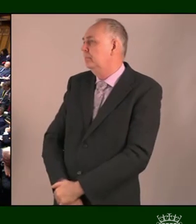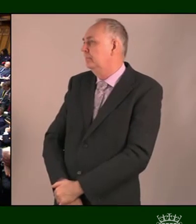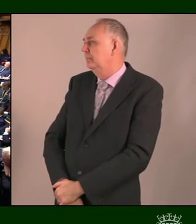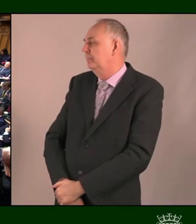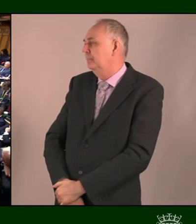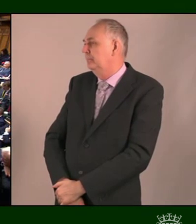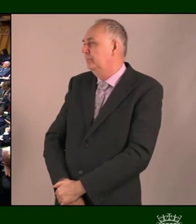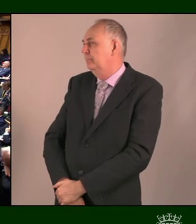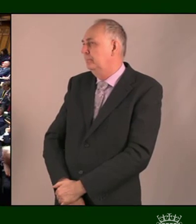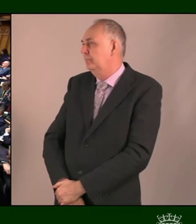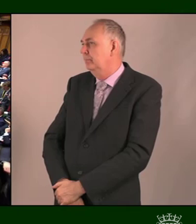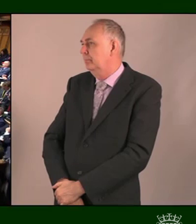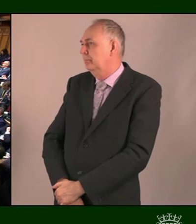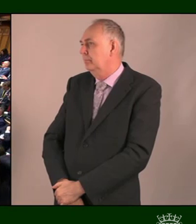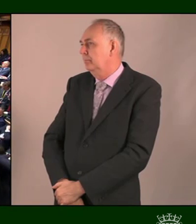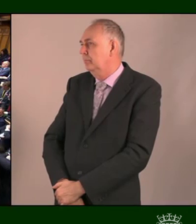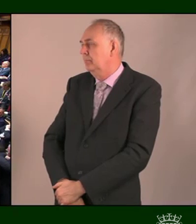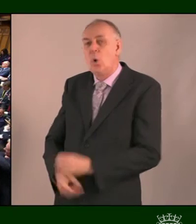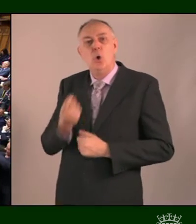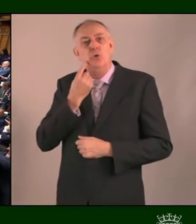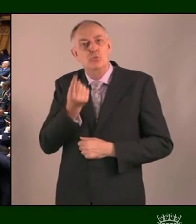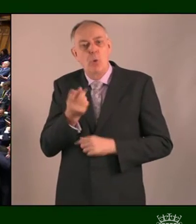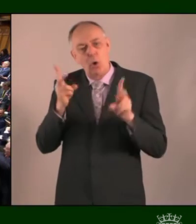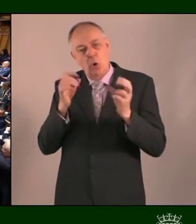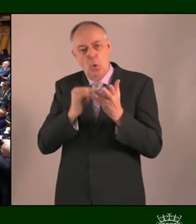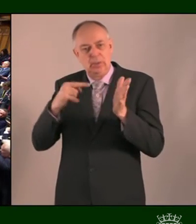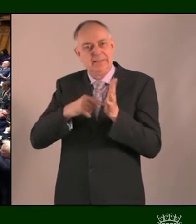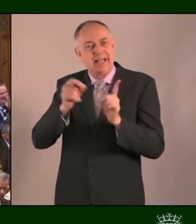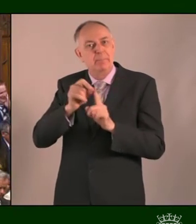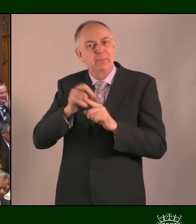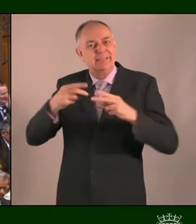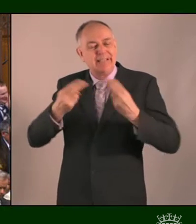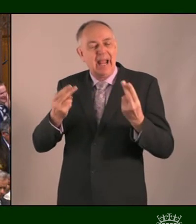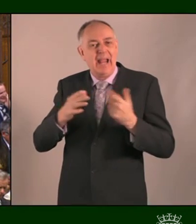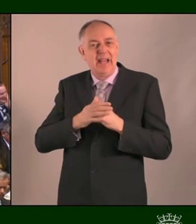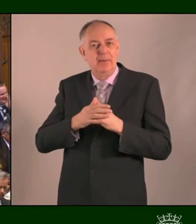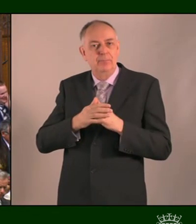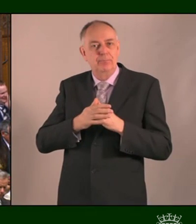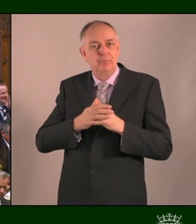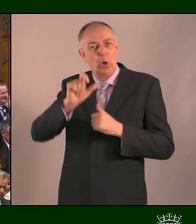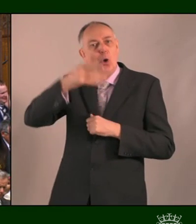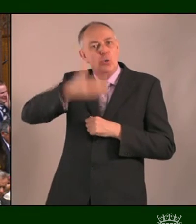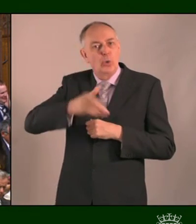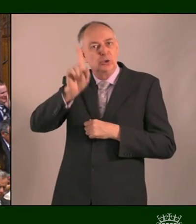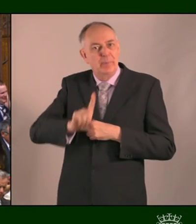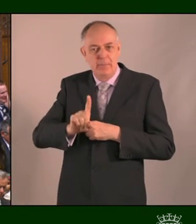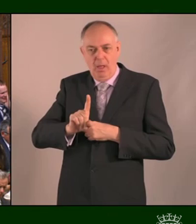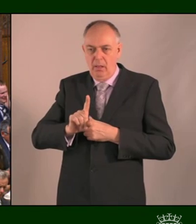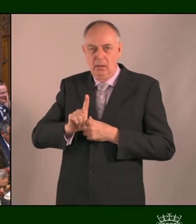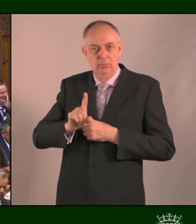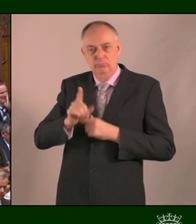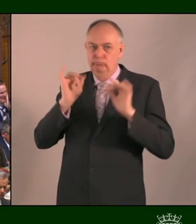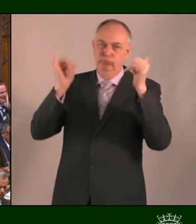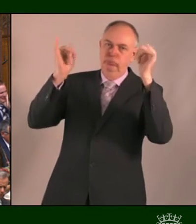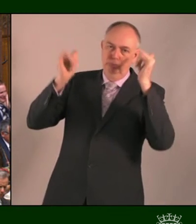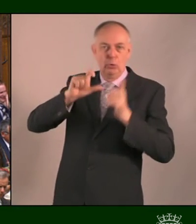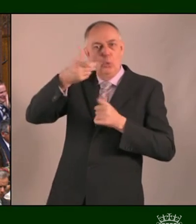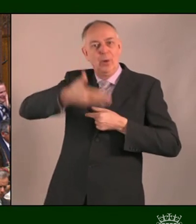Tomorrow is St Piran’s day, when Cornish men and women around the world will be celebrating our national saint and all things Cornish.